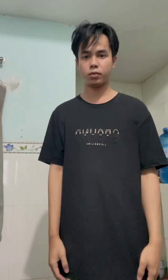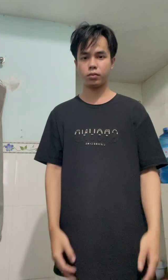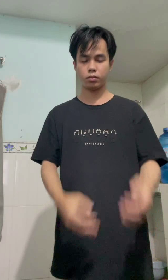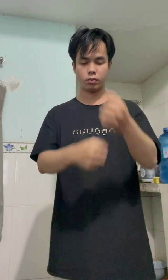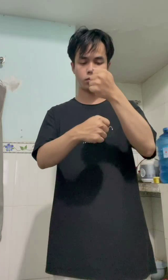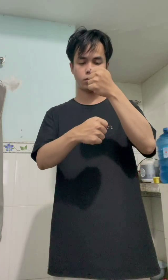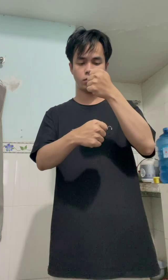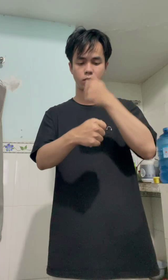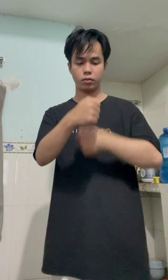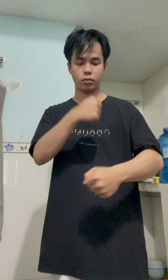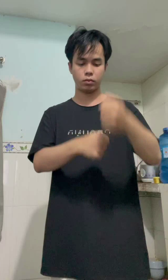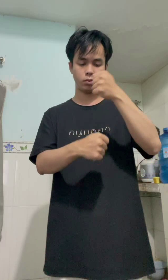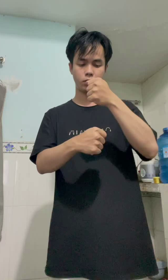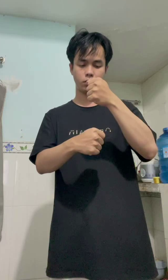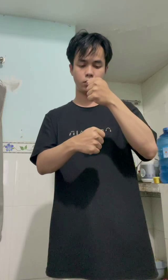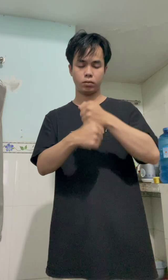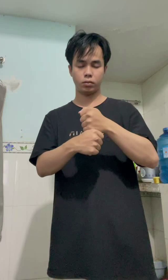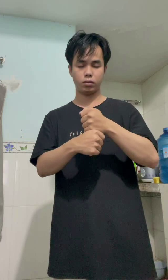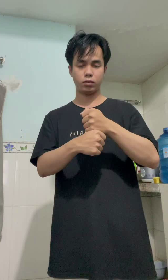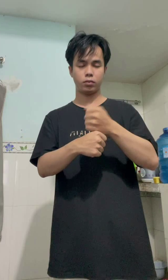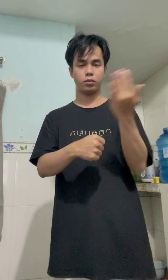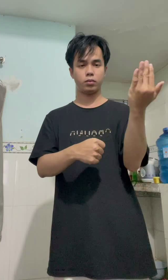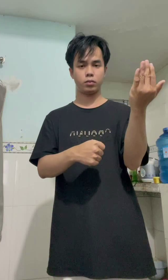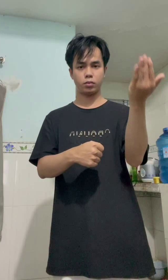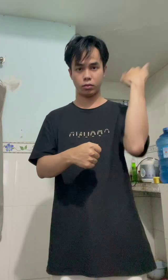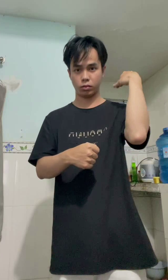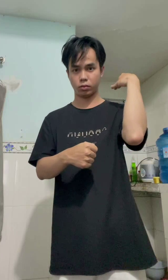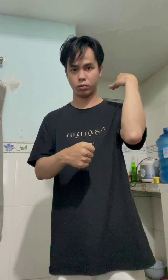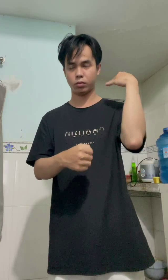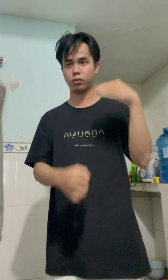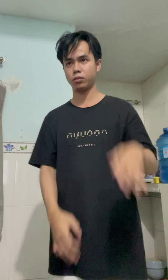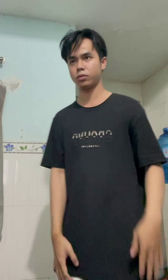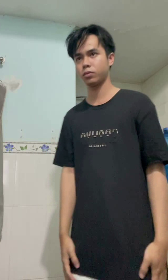nam truoc